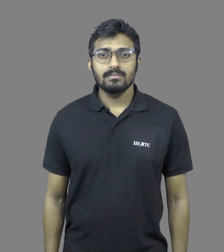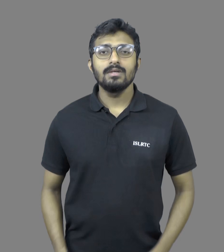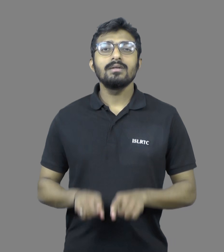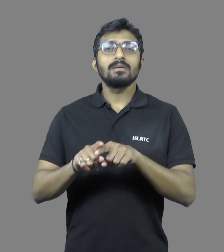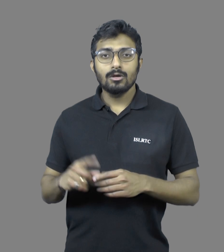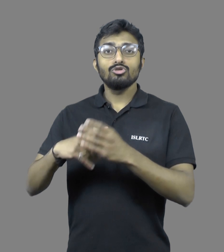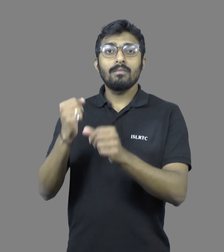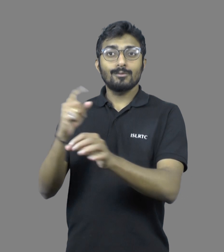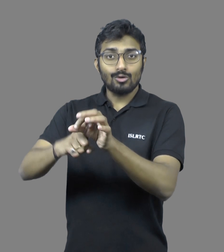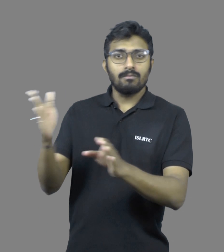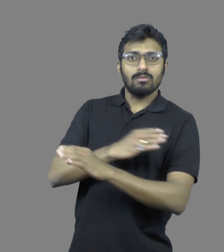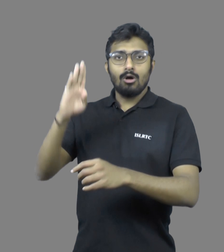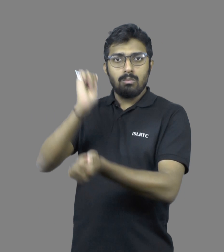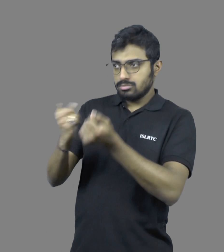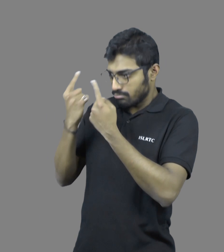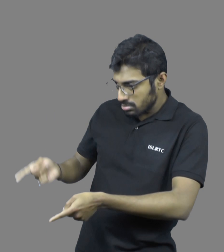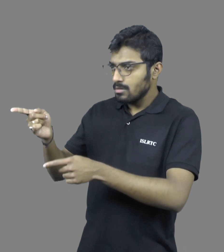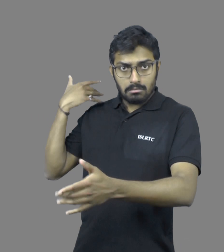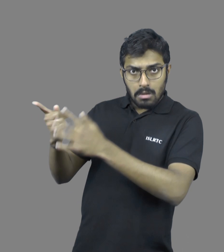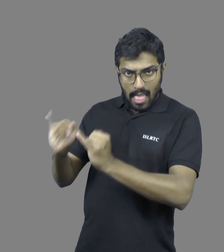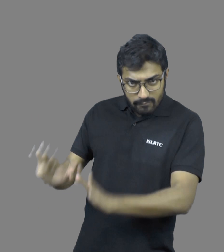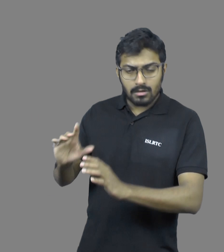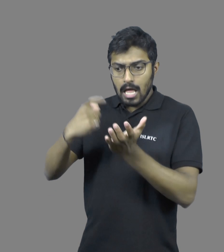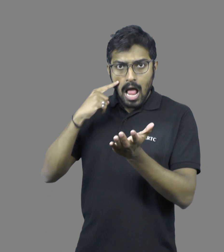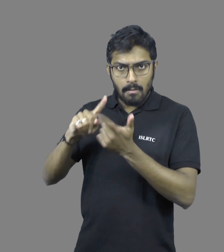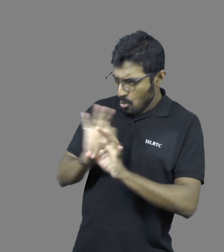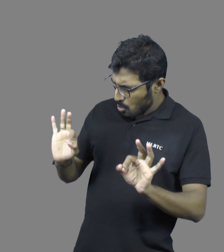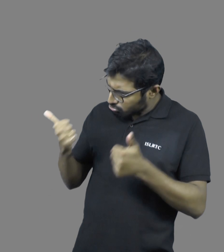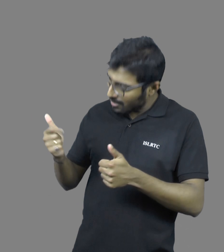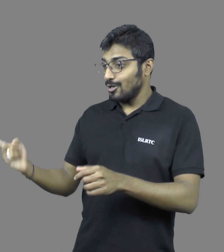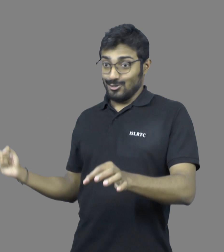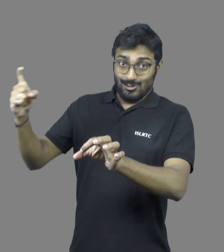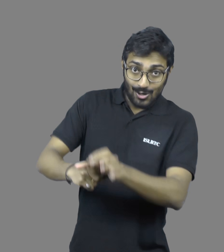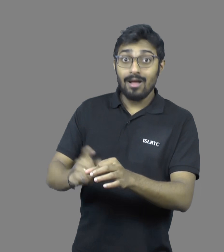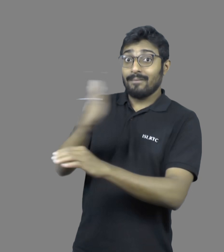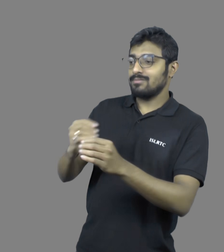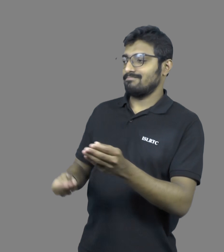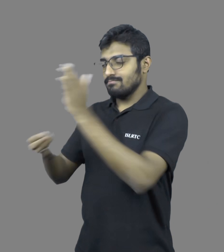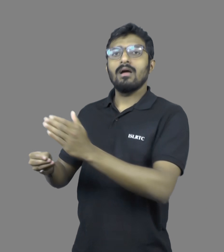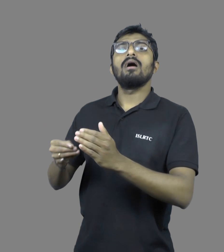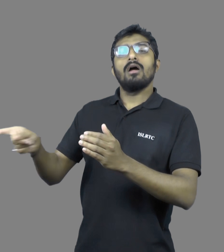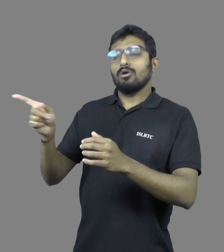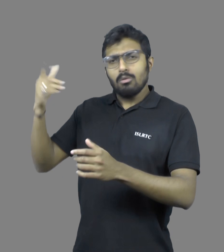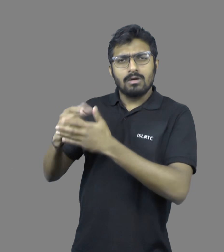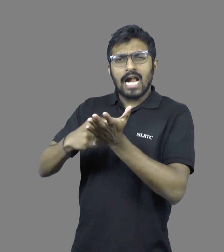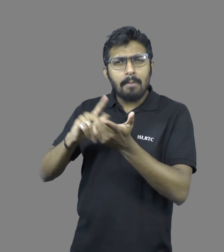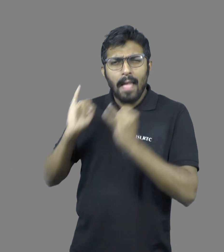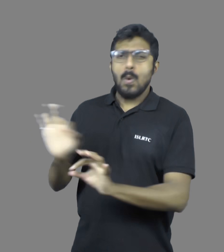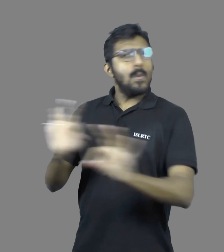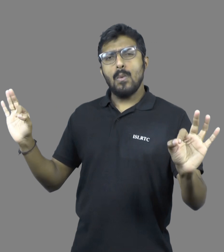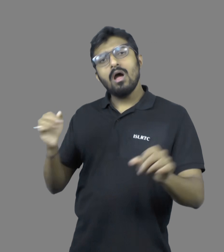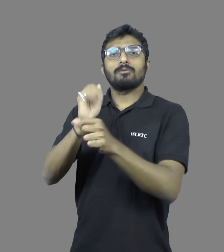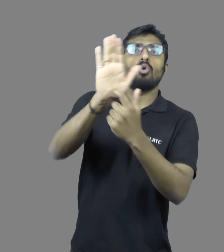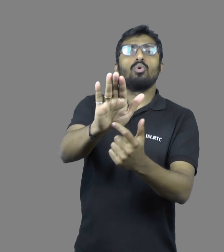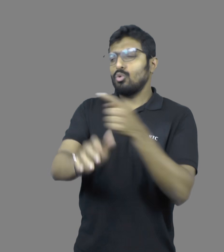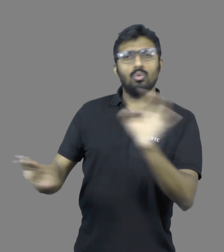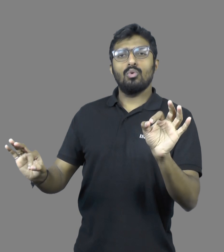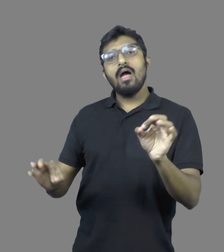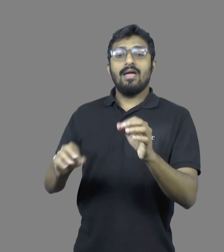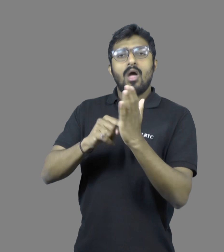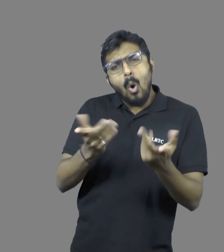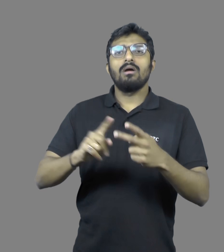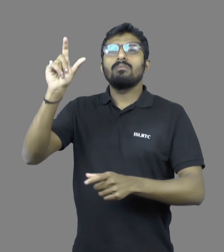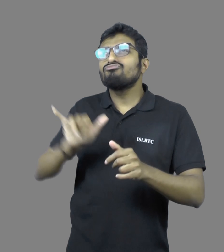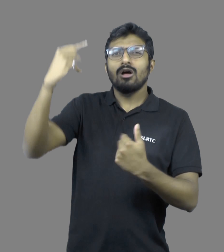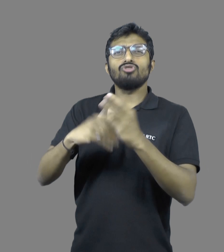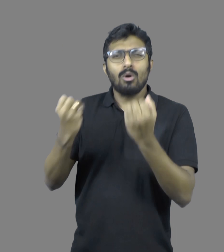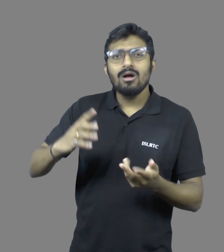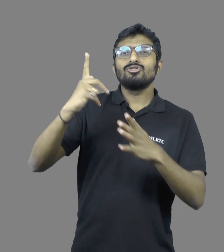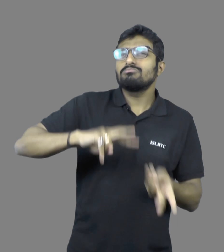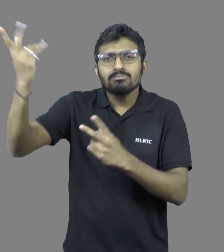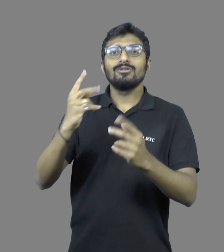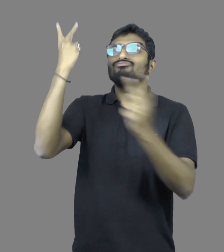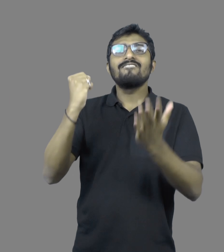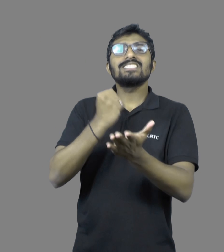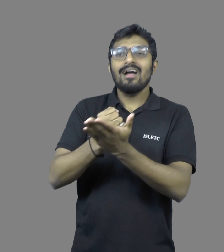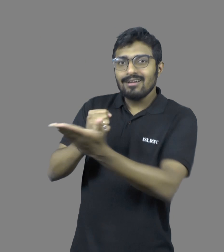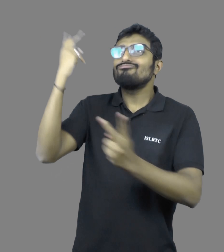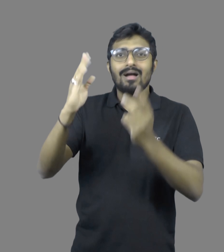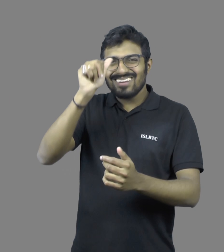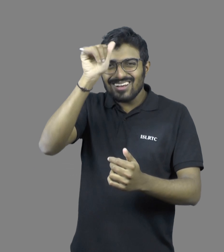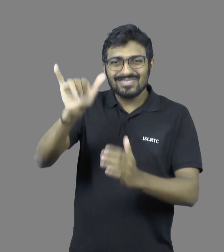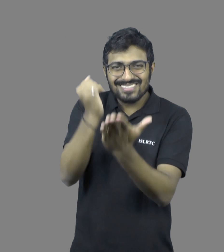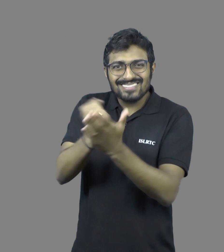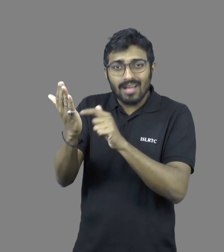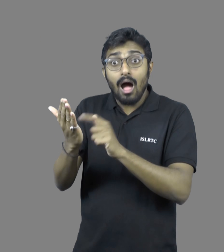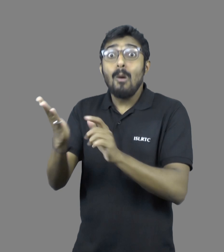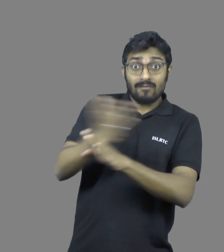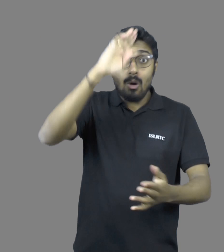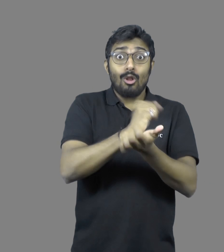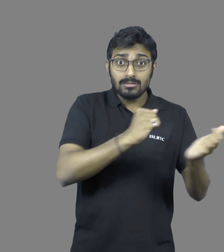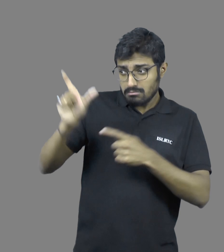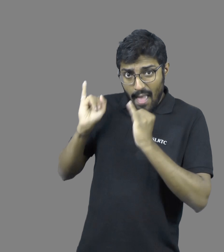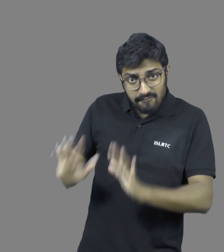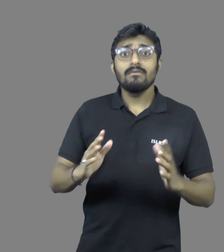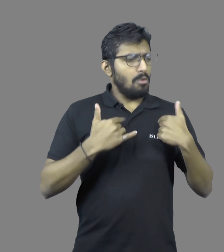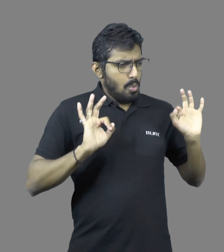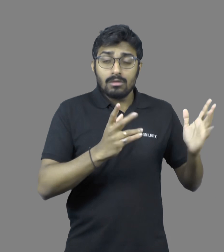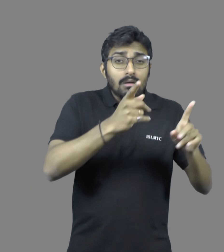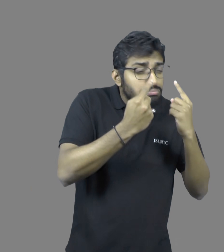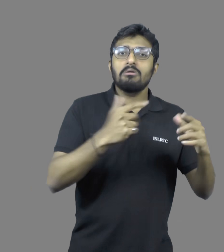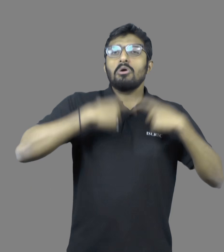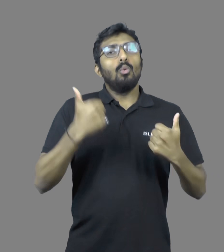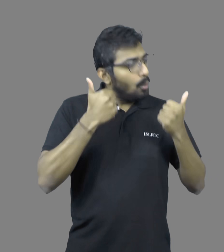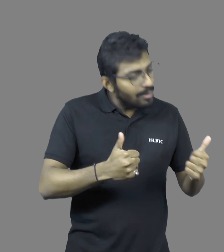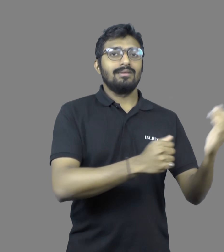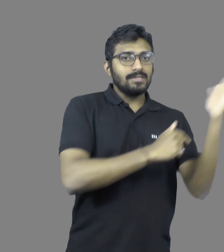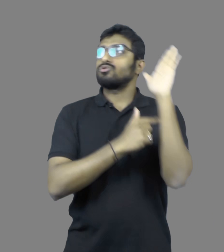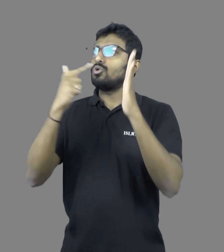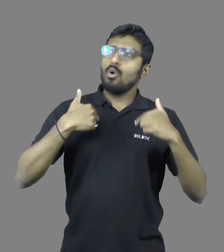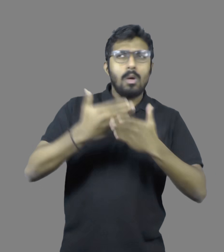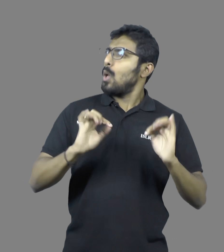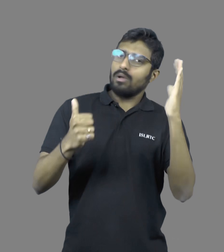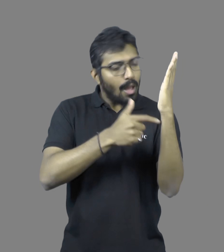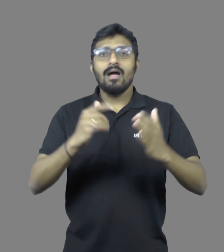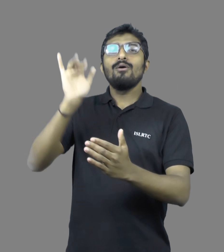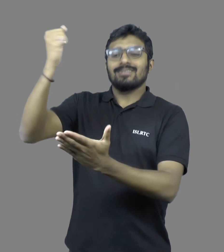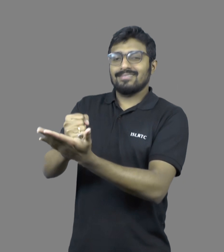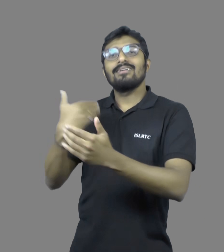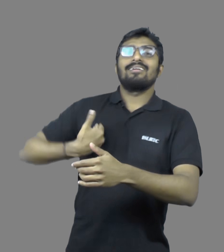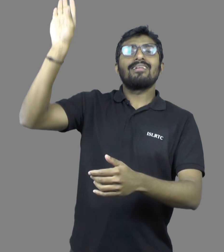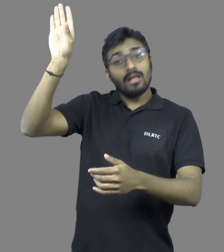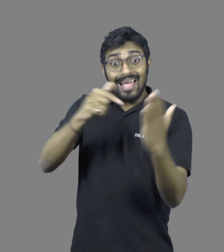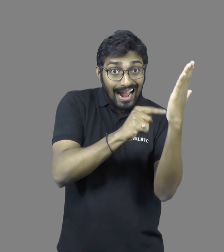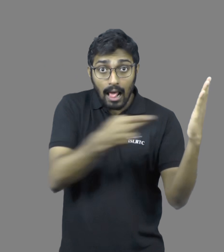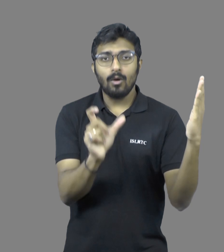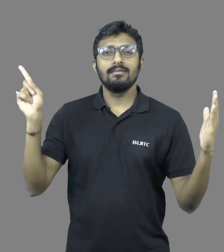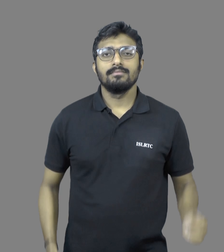Police Clearance Certificate